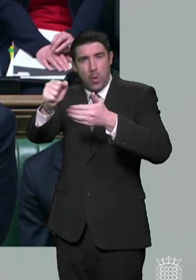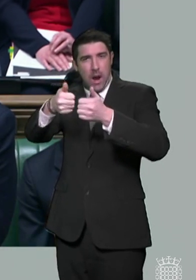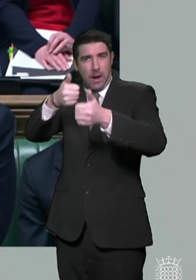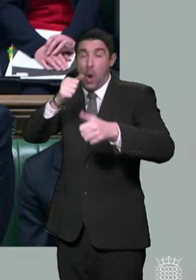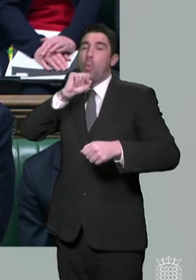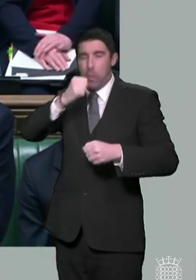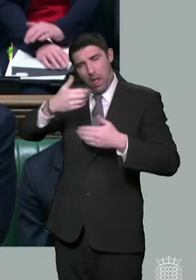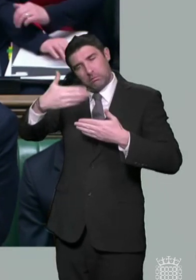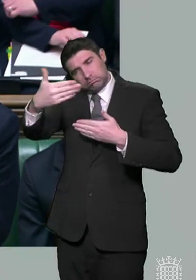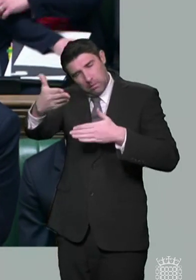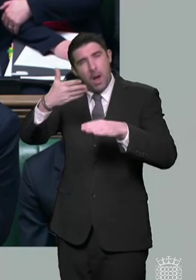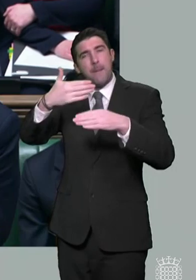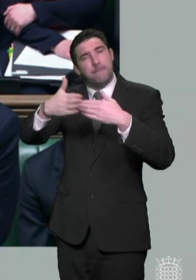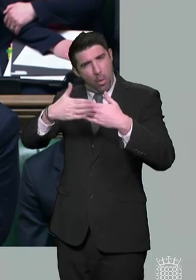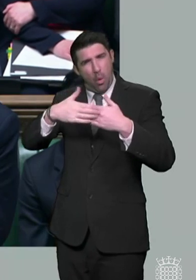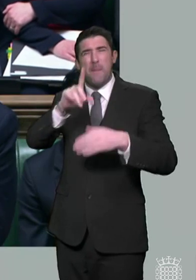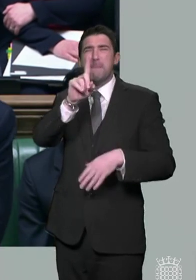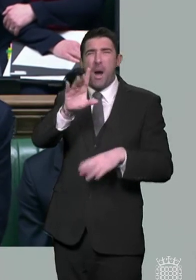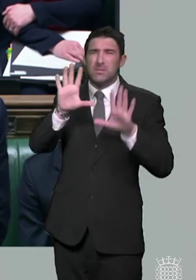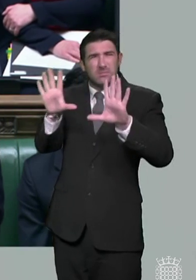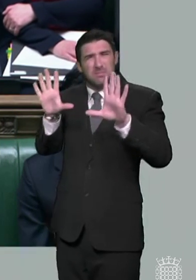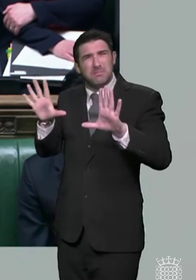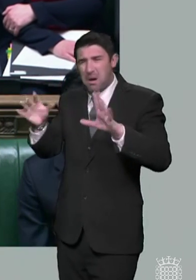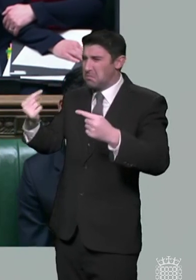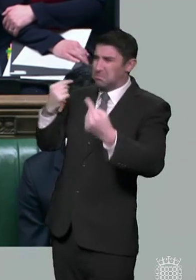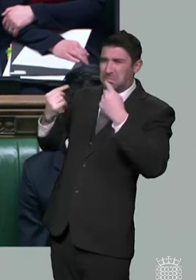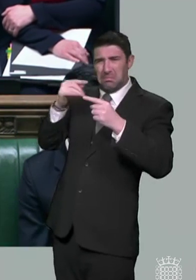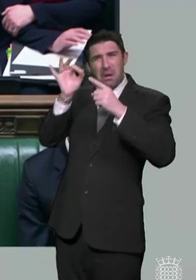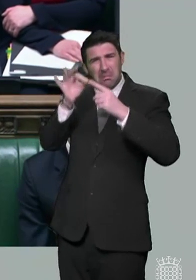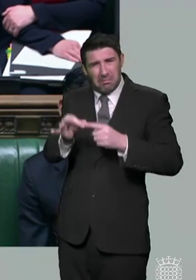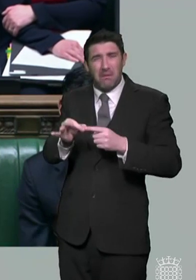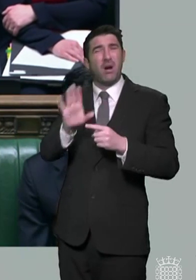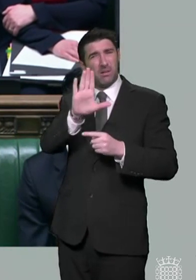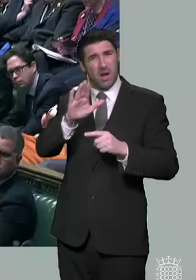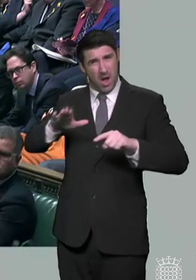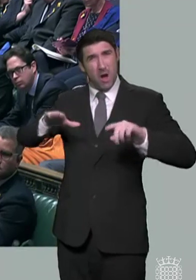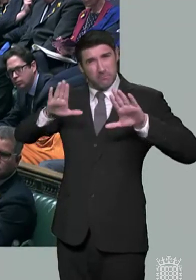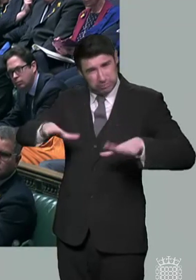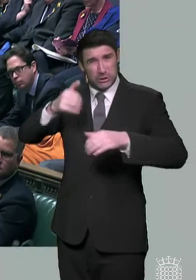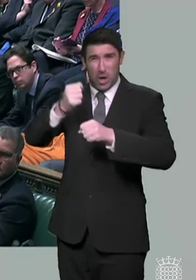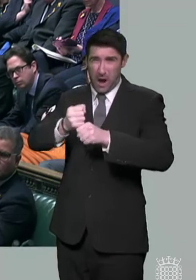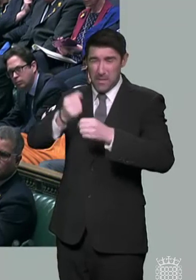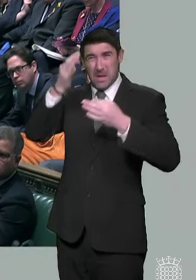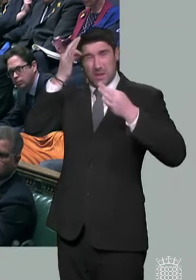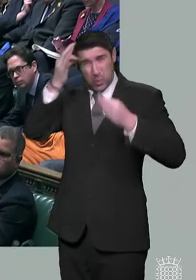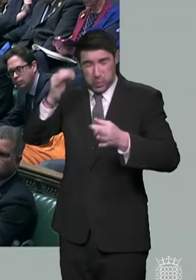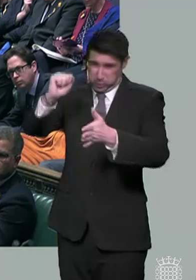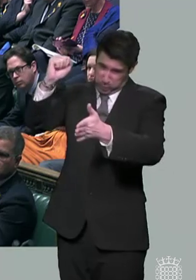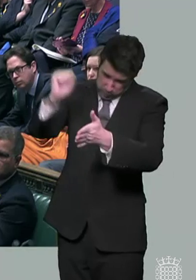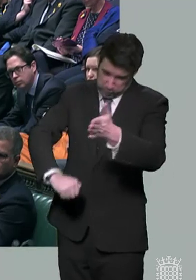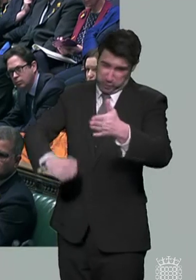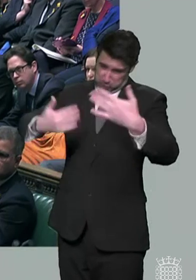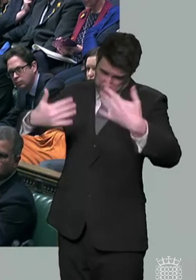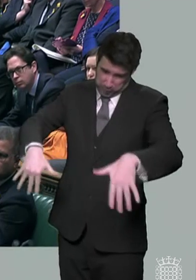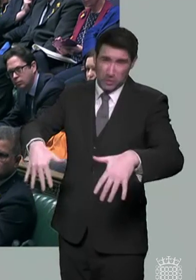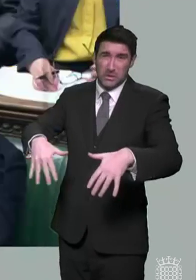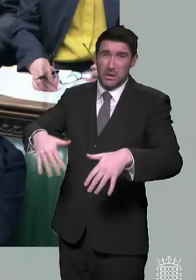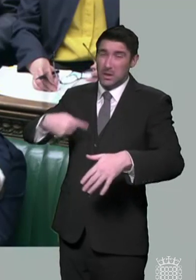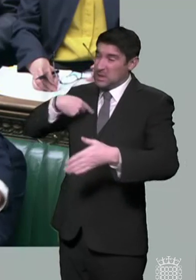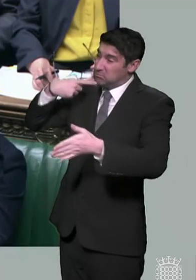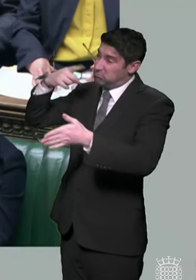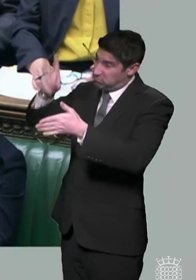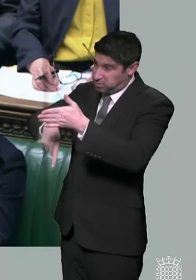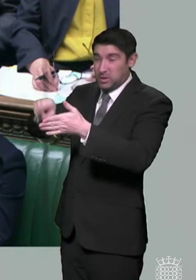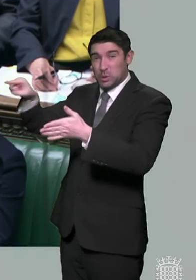Be in no doubt: it was the UK that led the way on putting sanctions on the Russian central bank and on putting sanctions on Russian banks altogether.